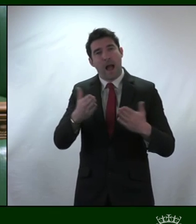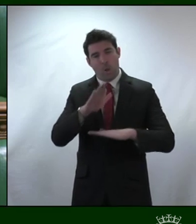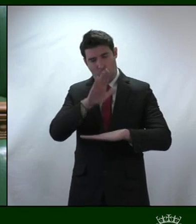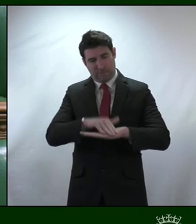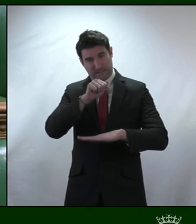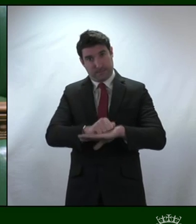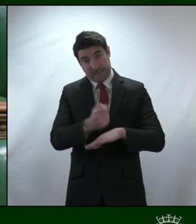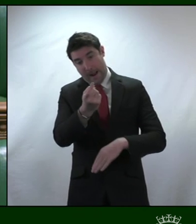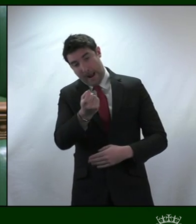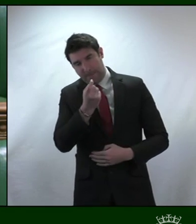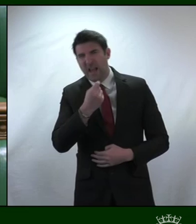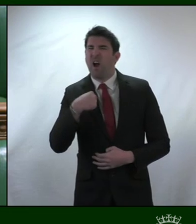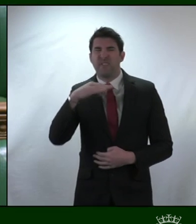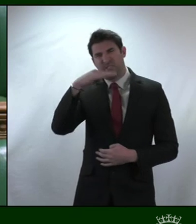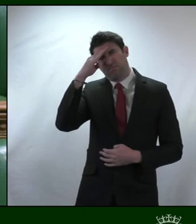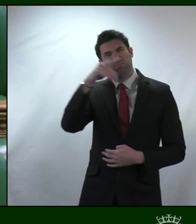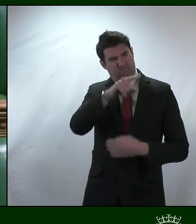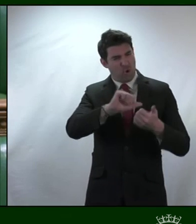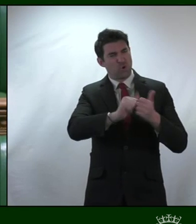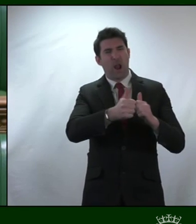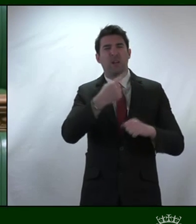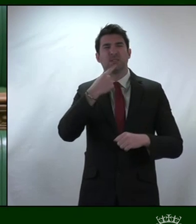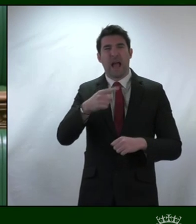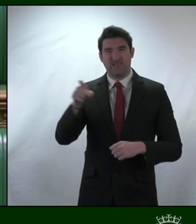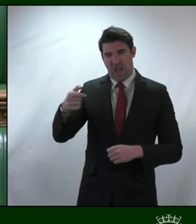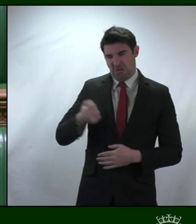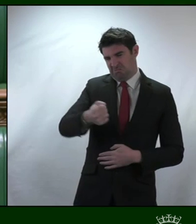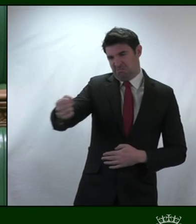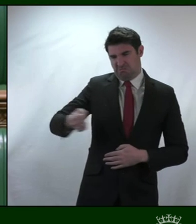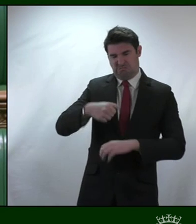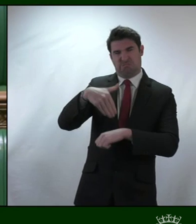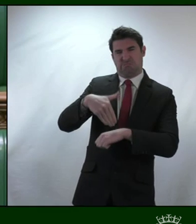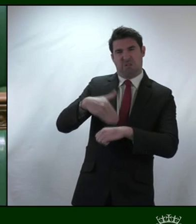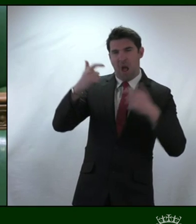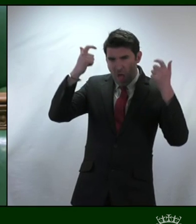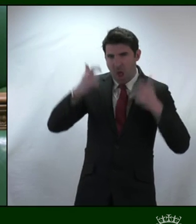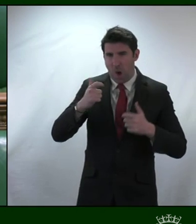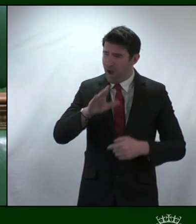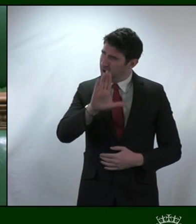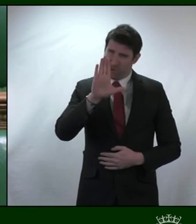Let me tell the House what the British Medical Journal has said. The British Medical Journal said yesterday: